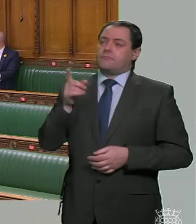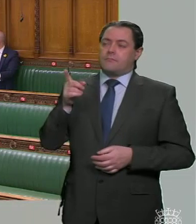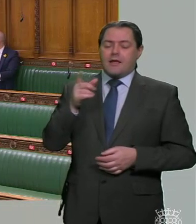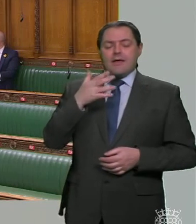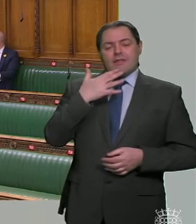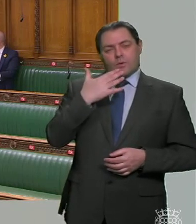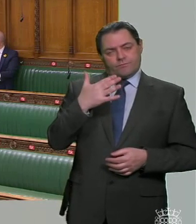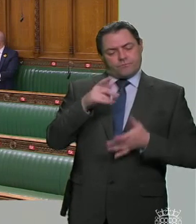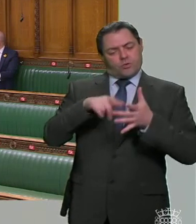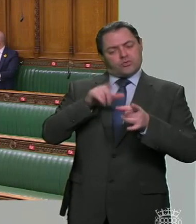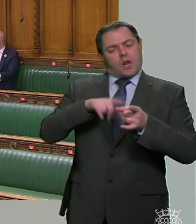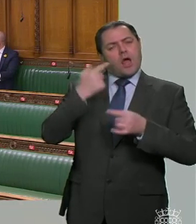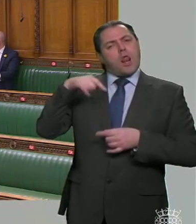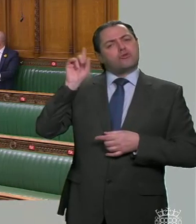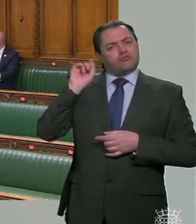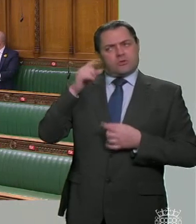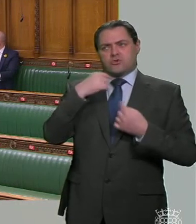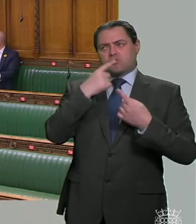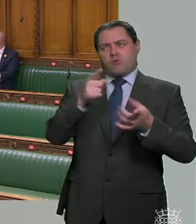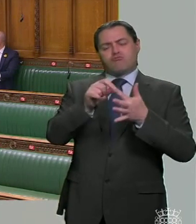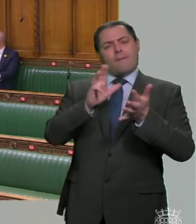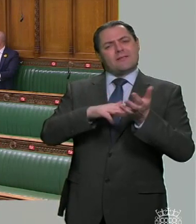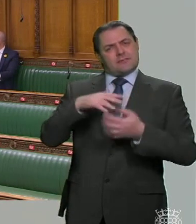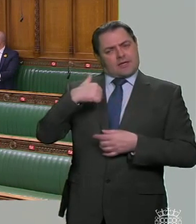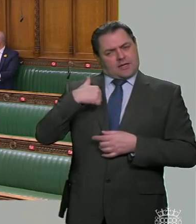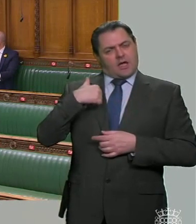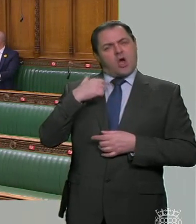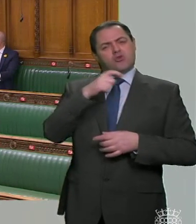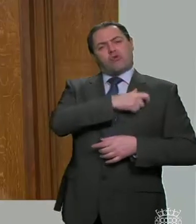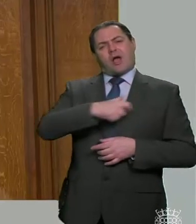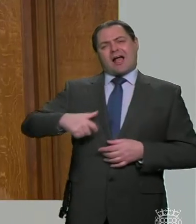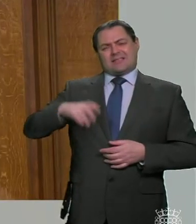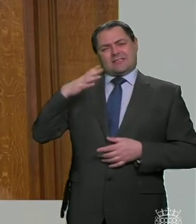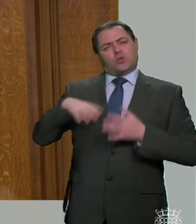Back in July last year, I informed the Prime Minister of the need for a new hospital in Doncaster.